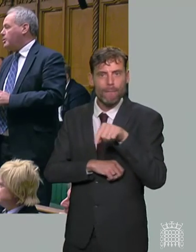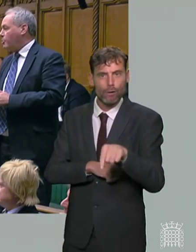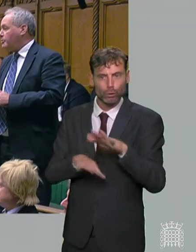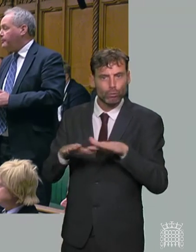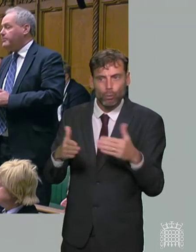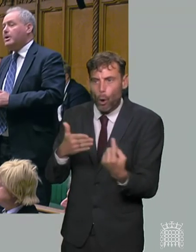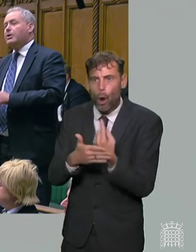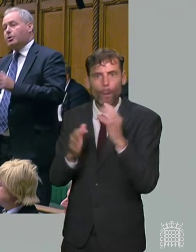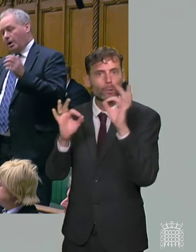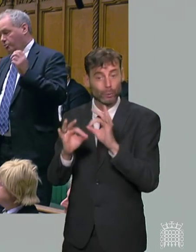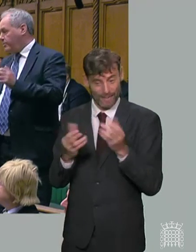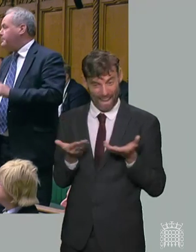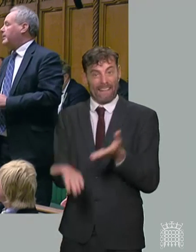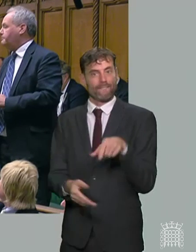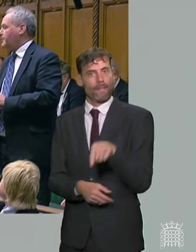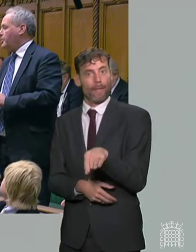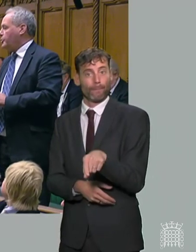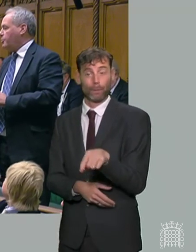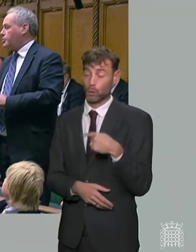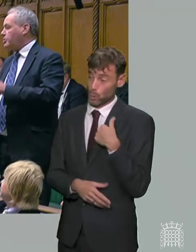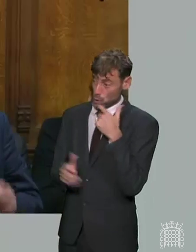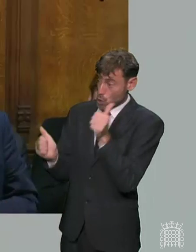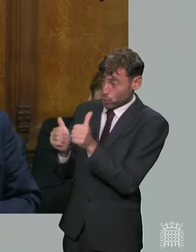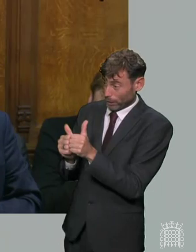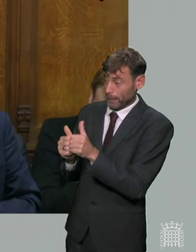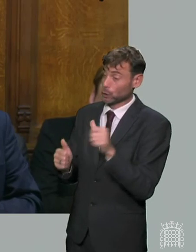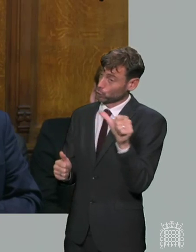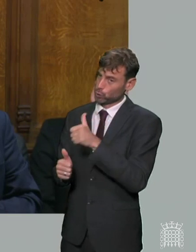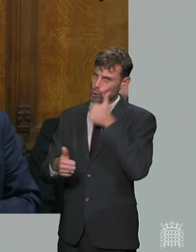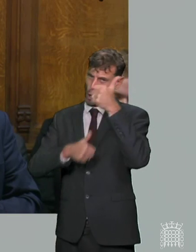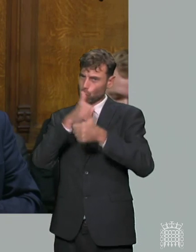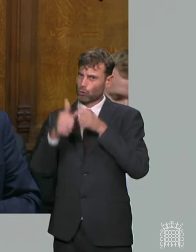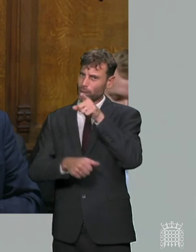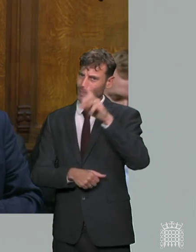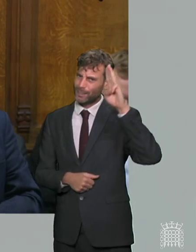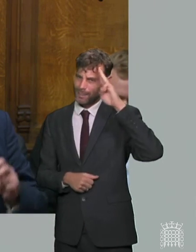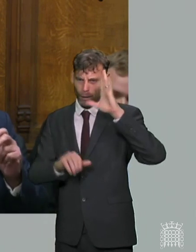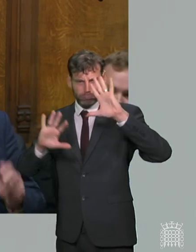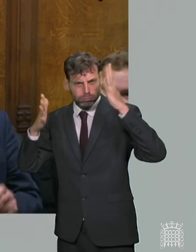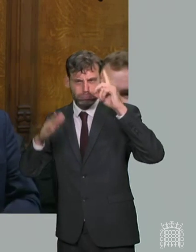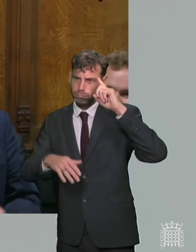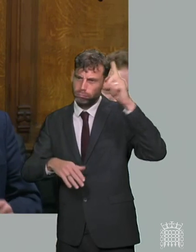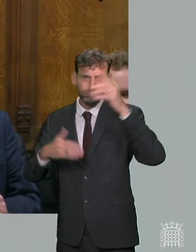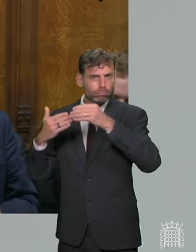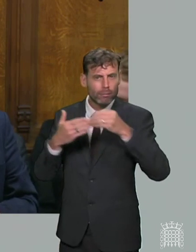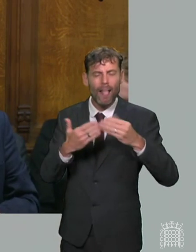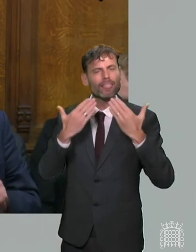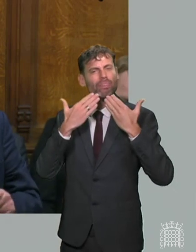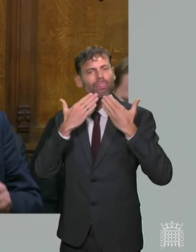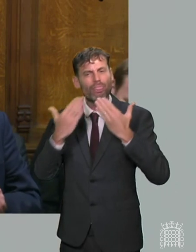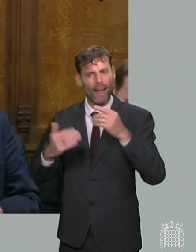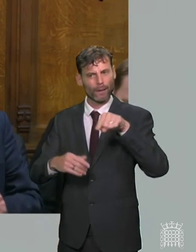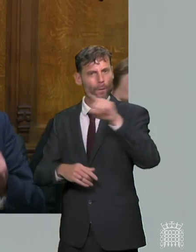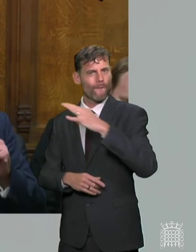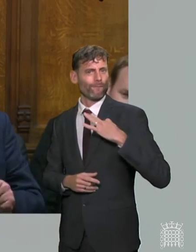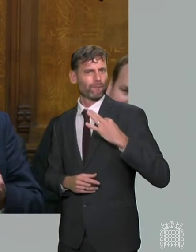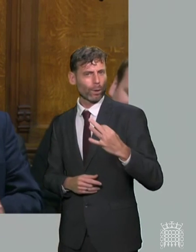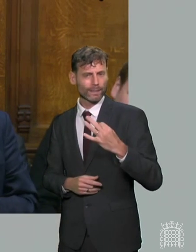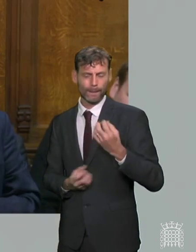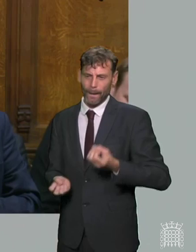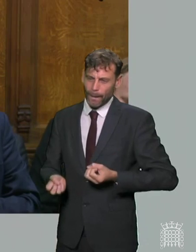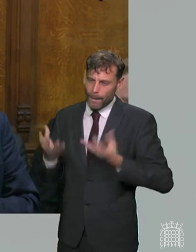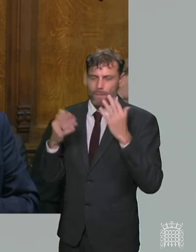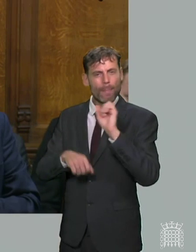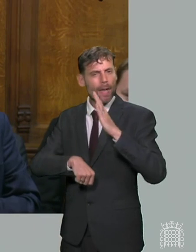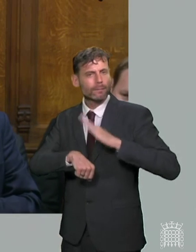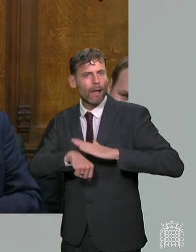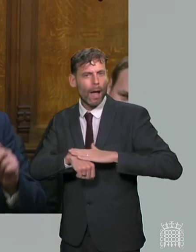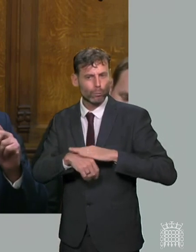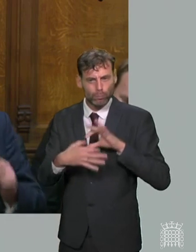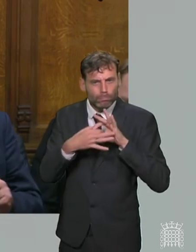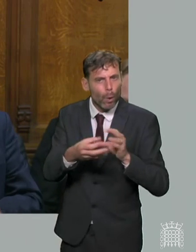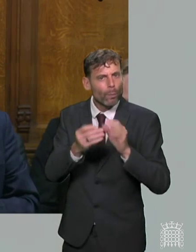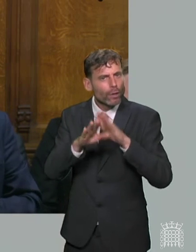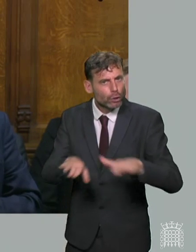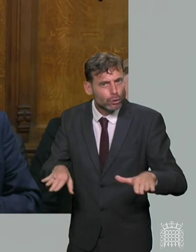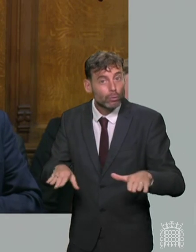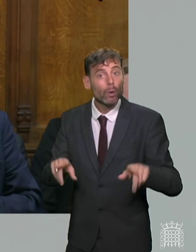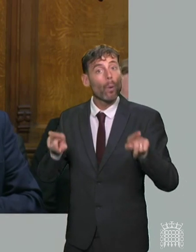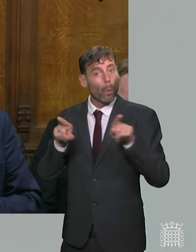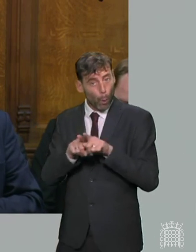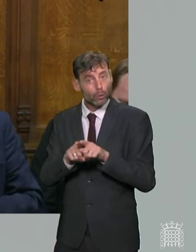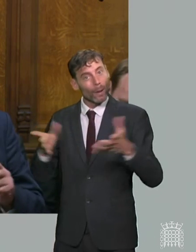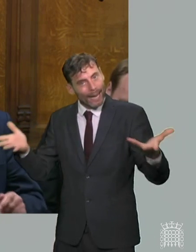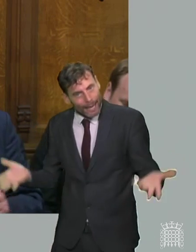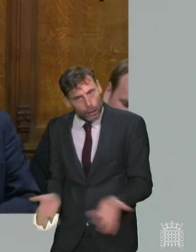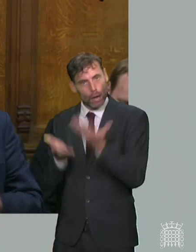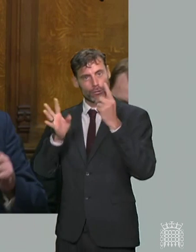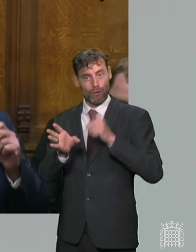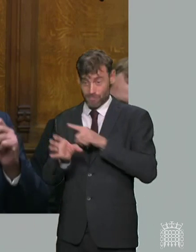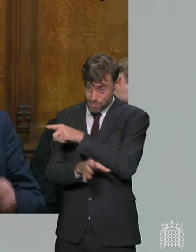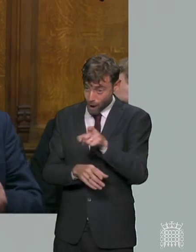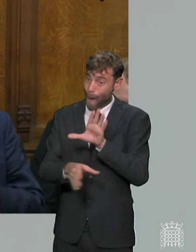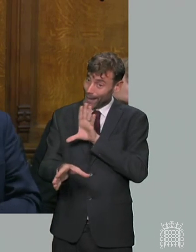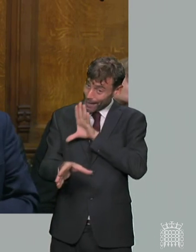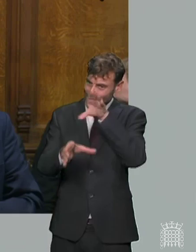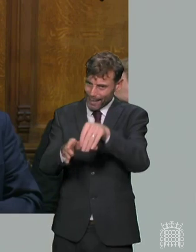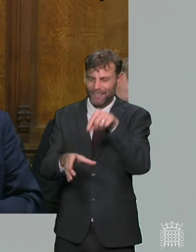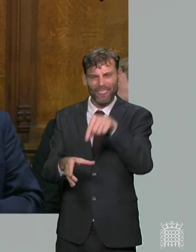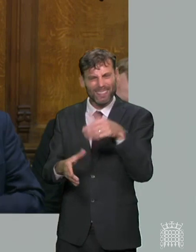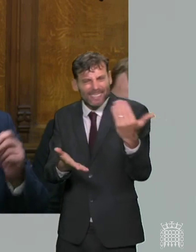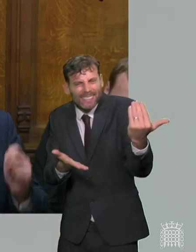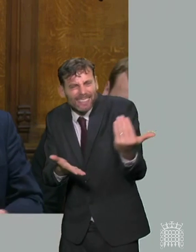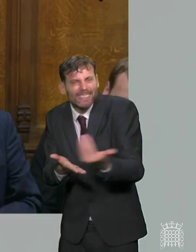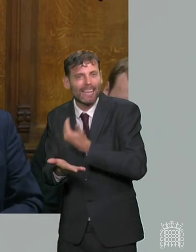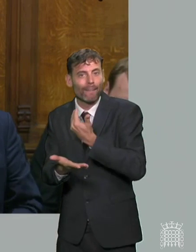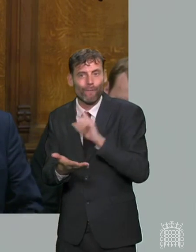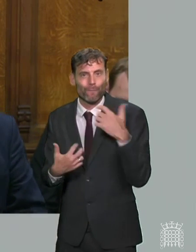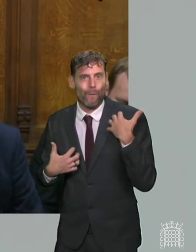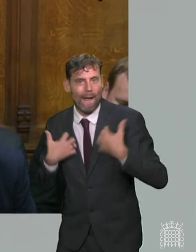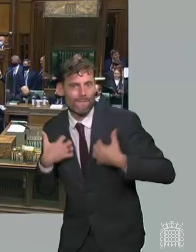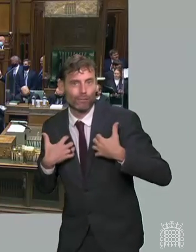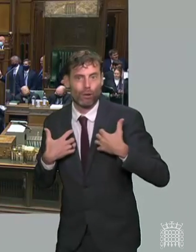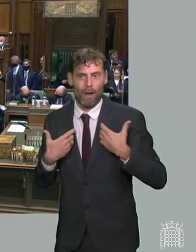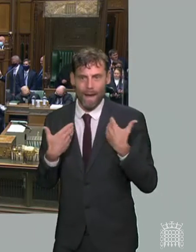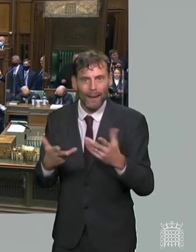Does my right honourable Friend agree that we should congratulate the Scout Association, thank the volunteers who give up their time to enable young people to take part, and encourage young people to get involved in a safe environment for adventure and new challenges?